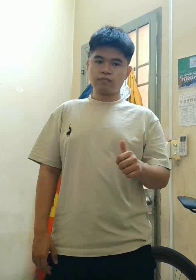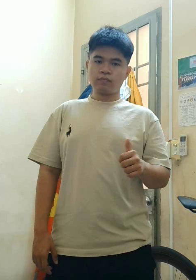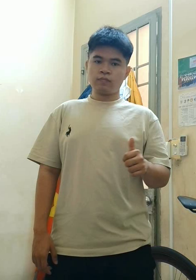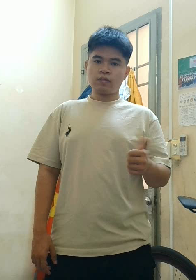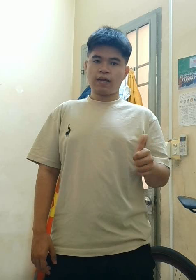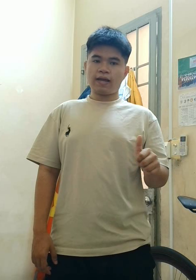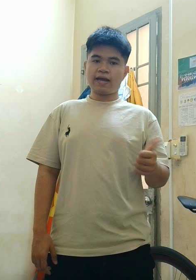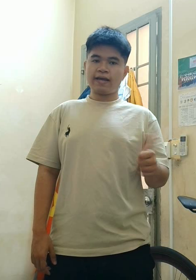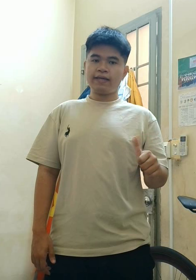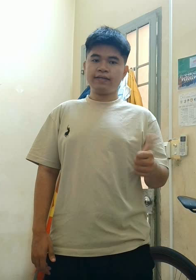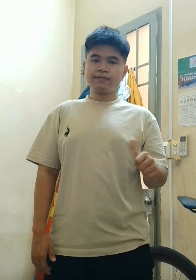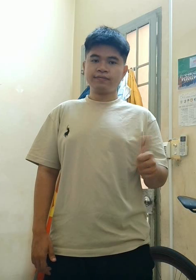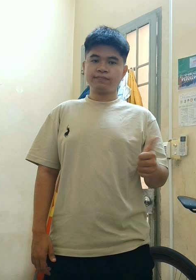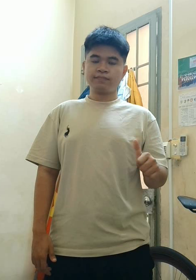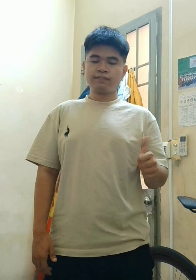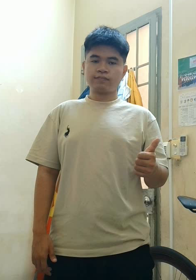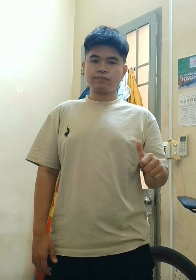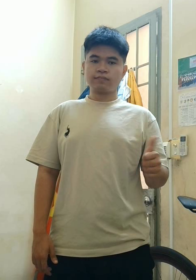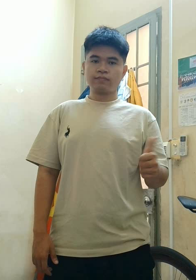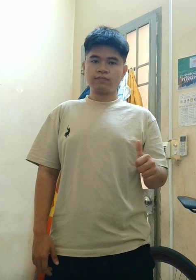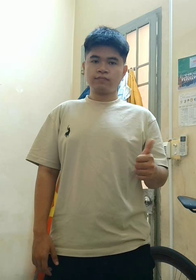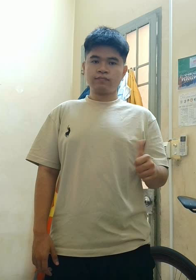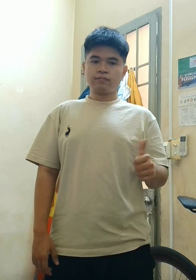ai